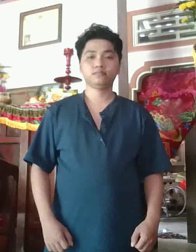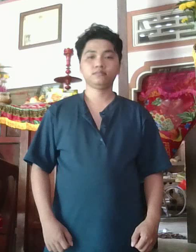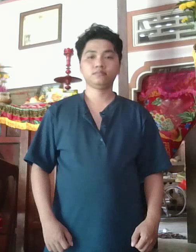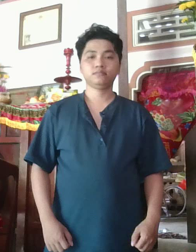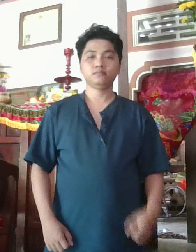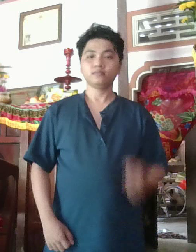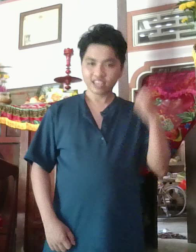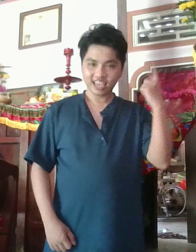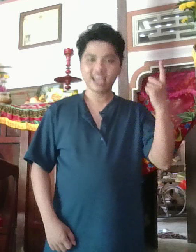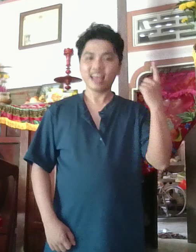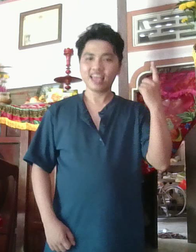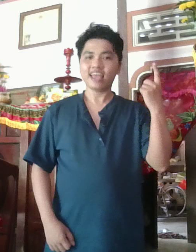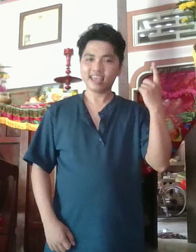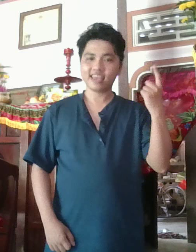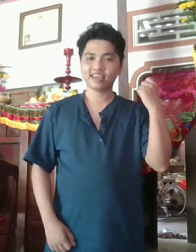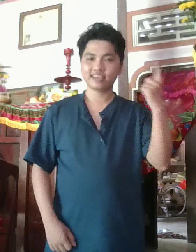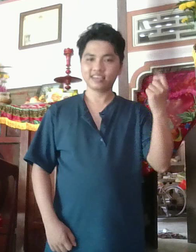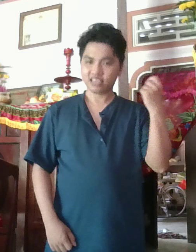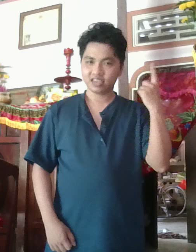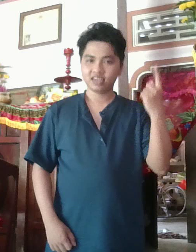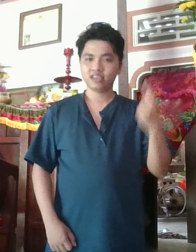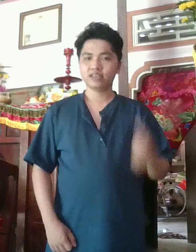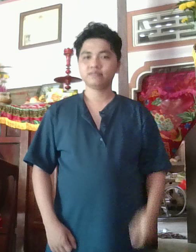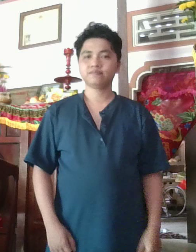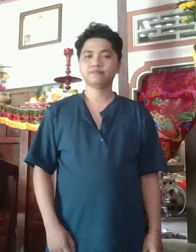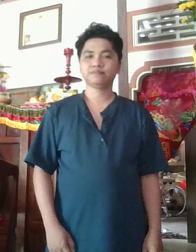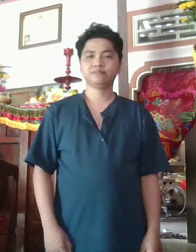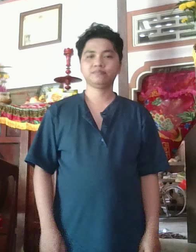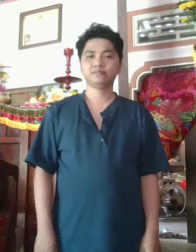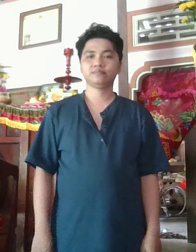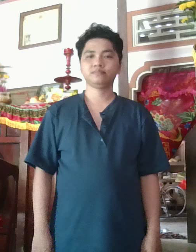hieu